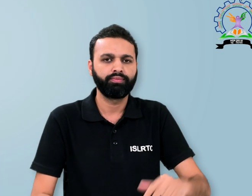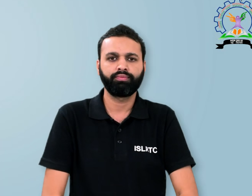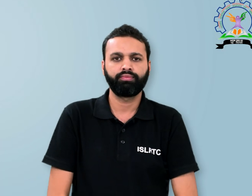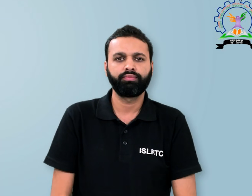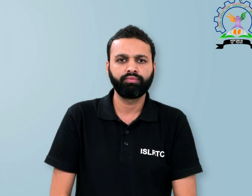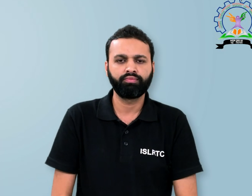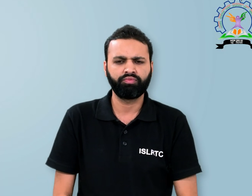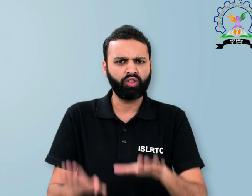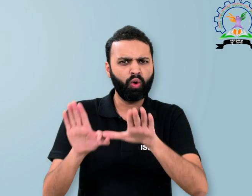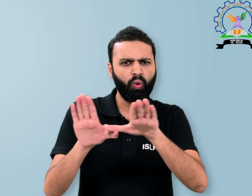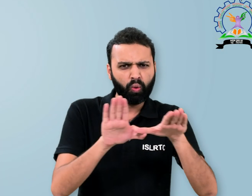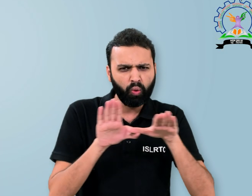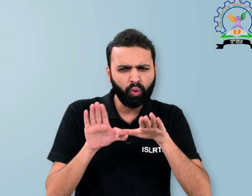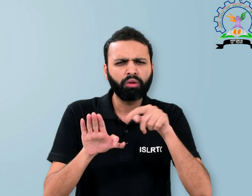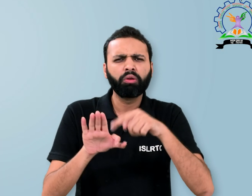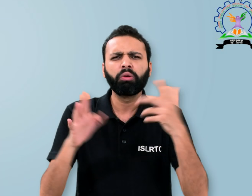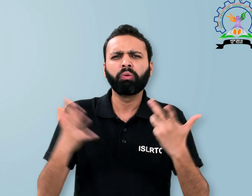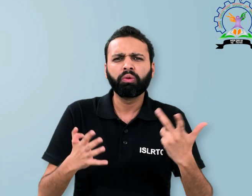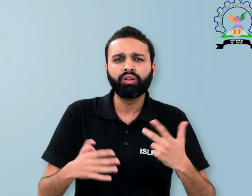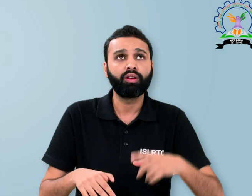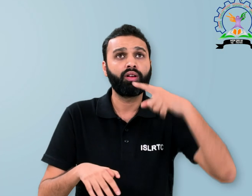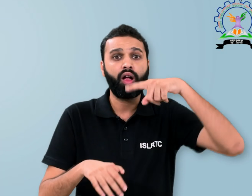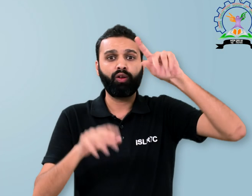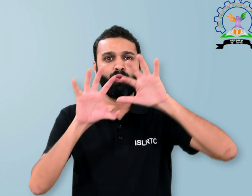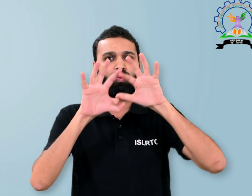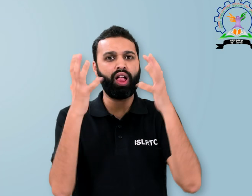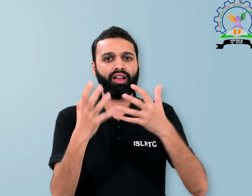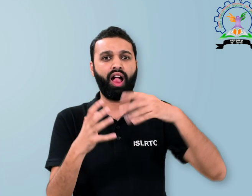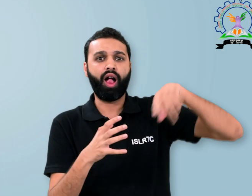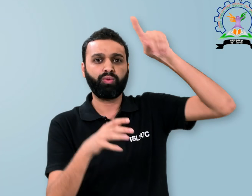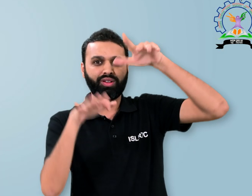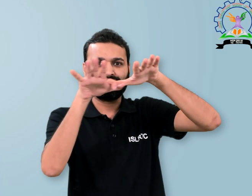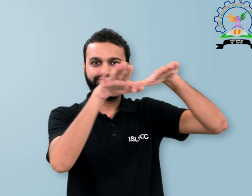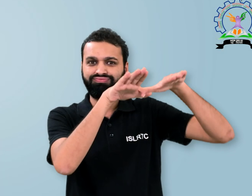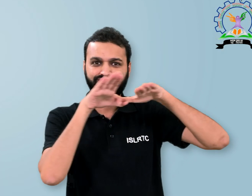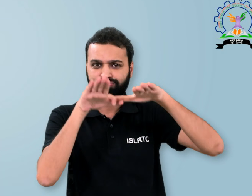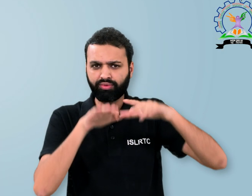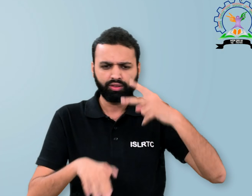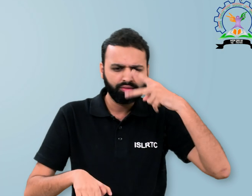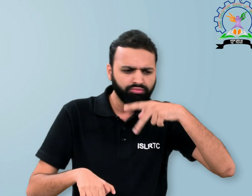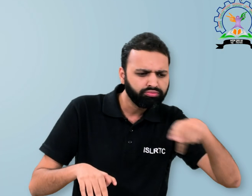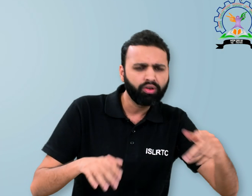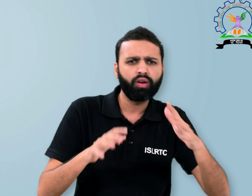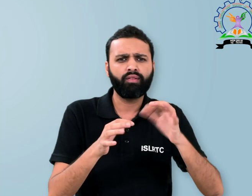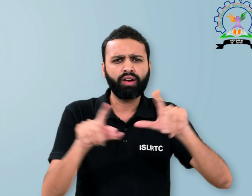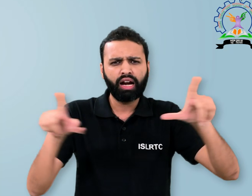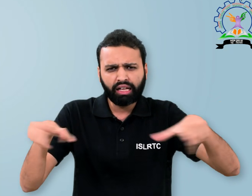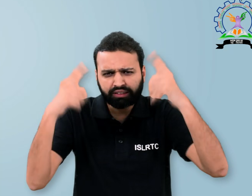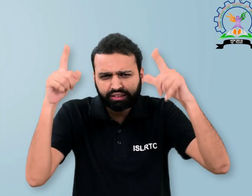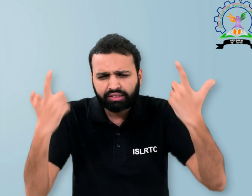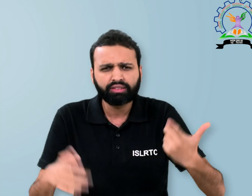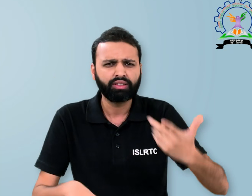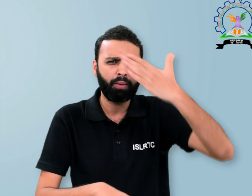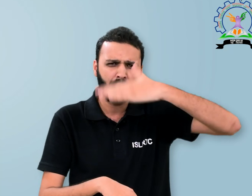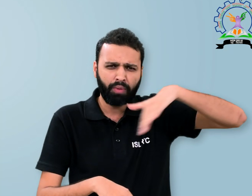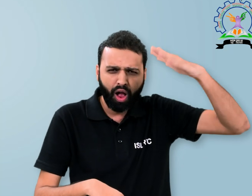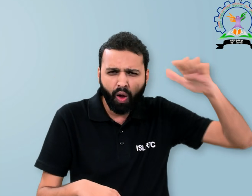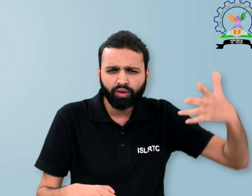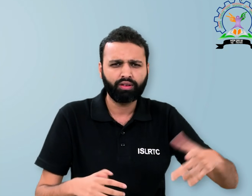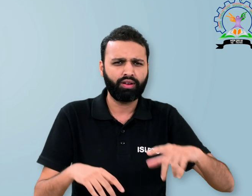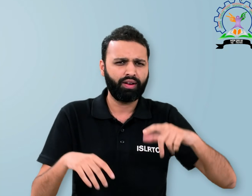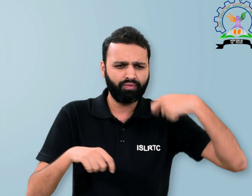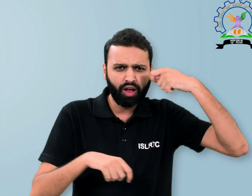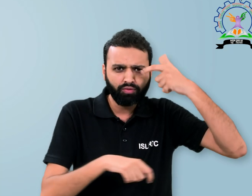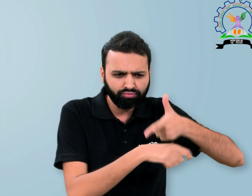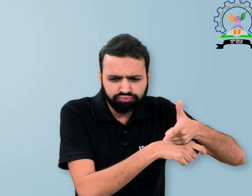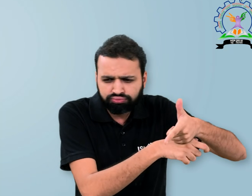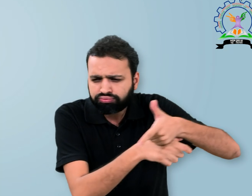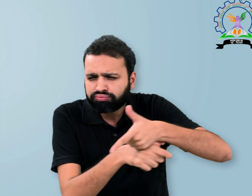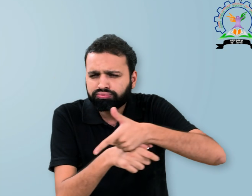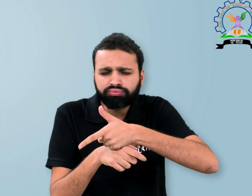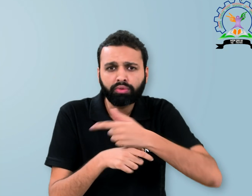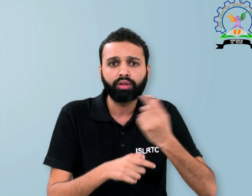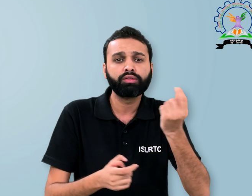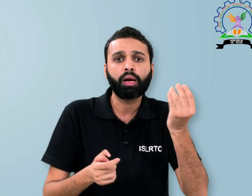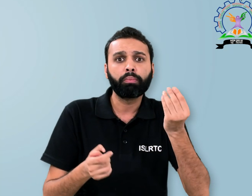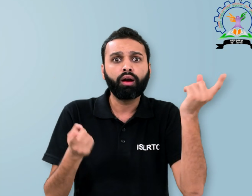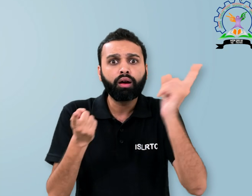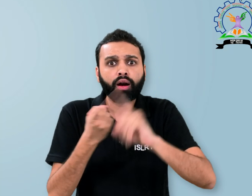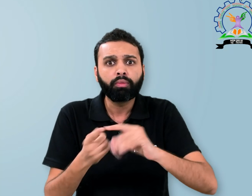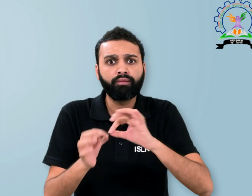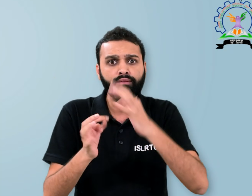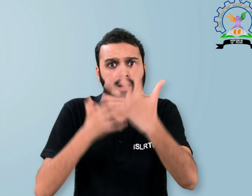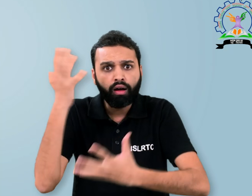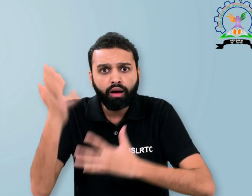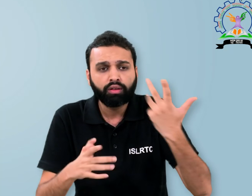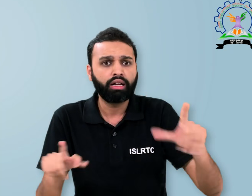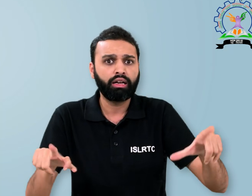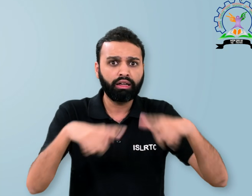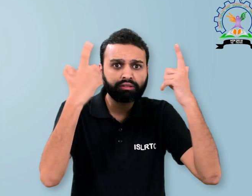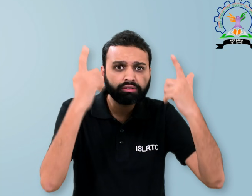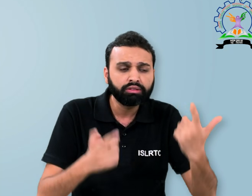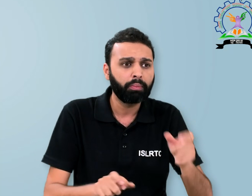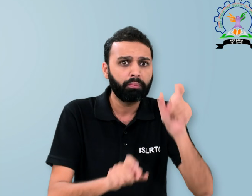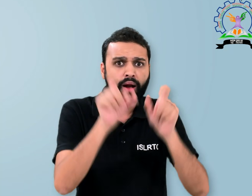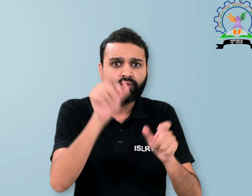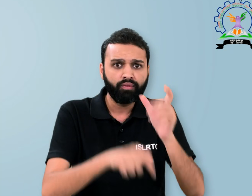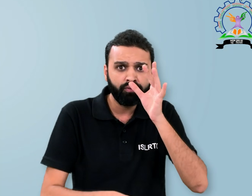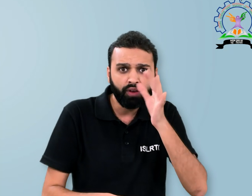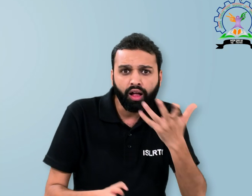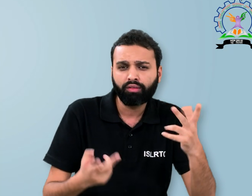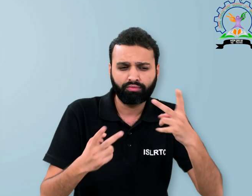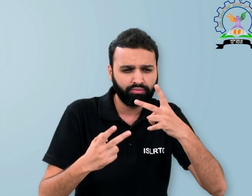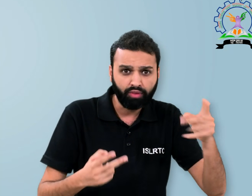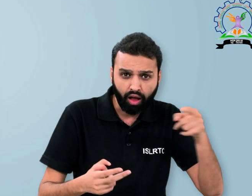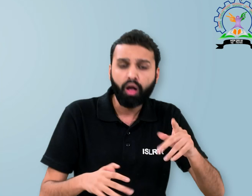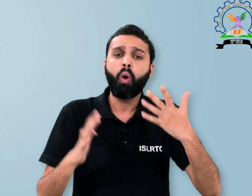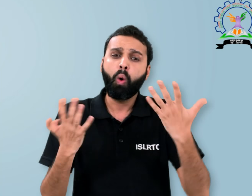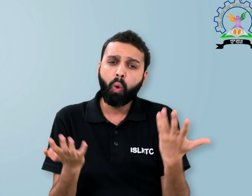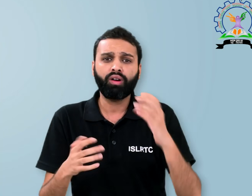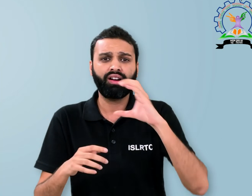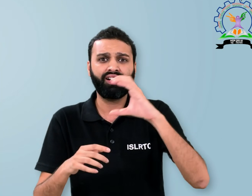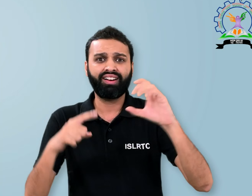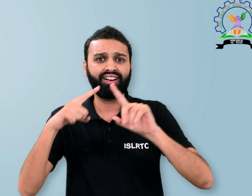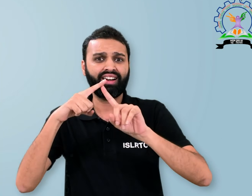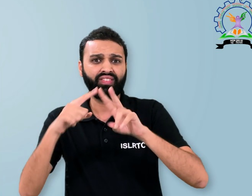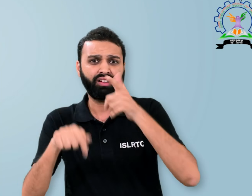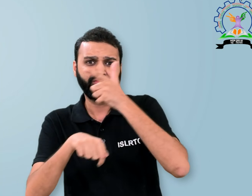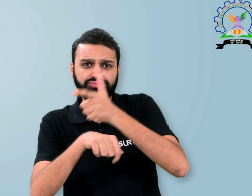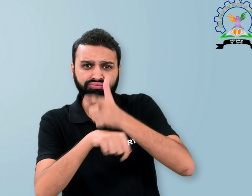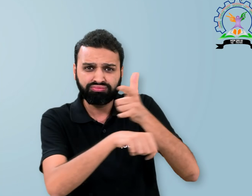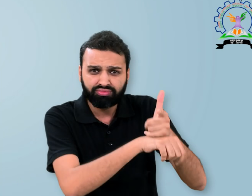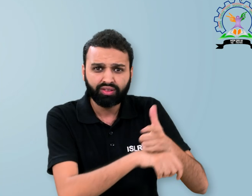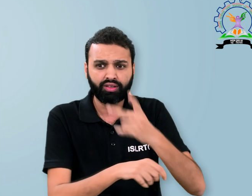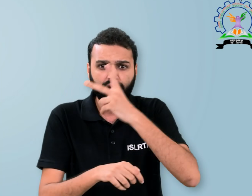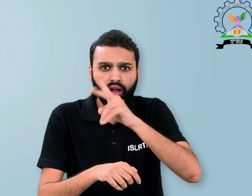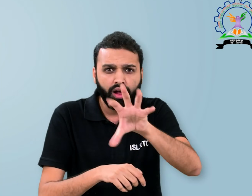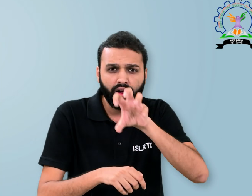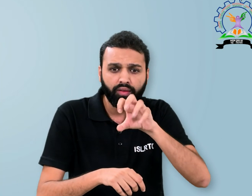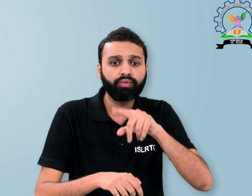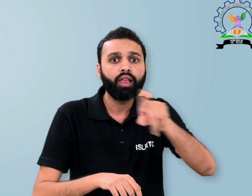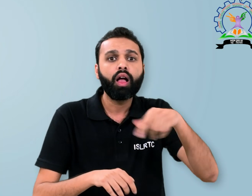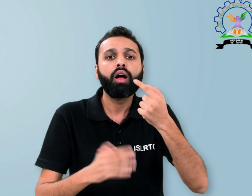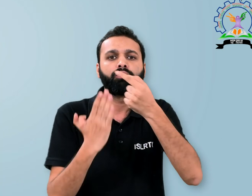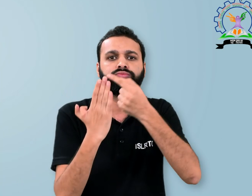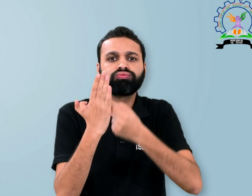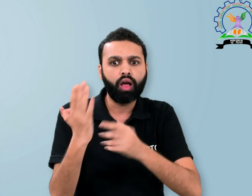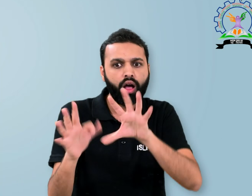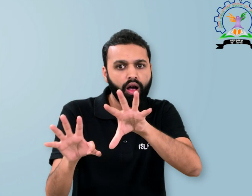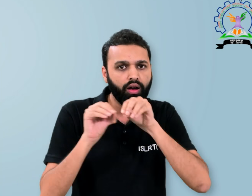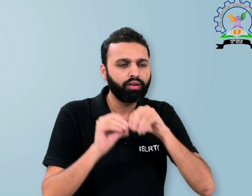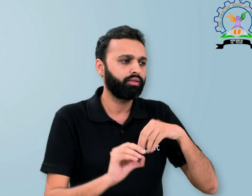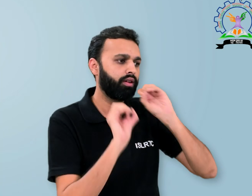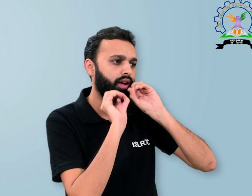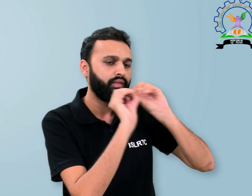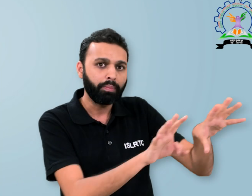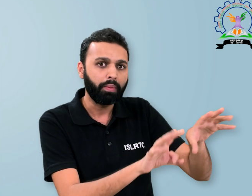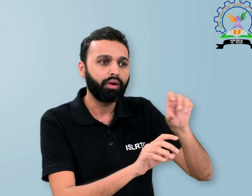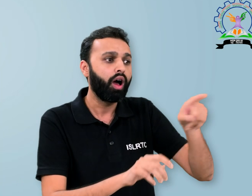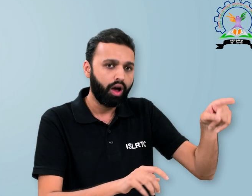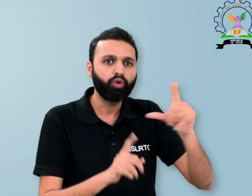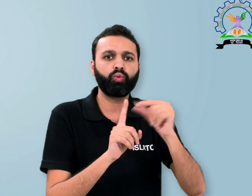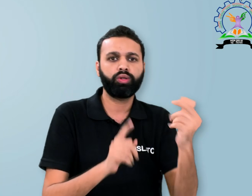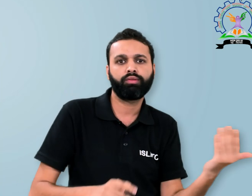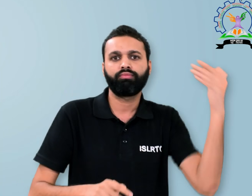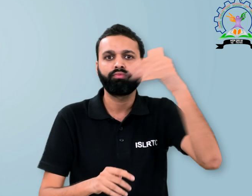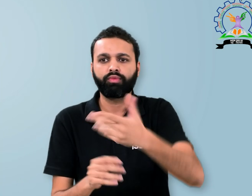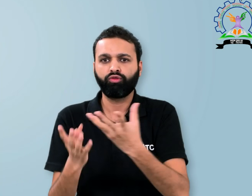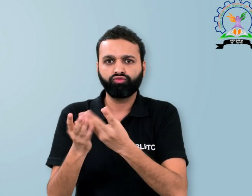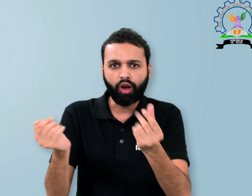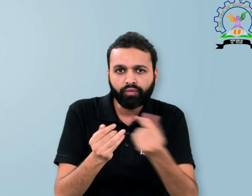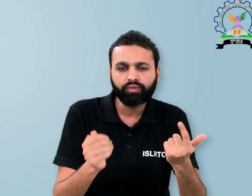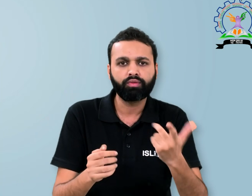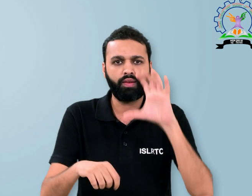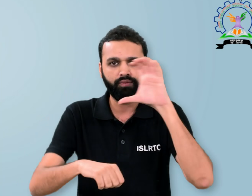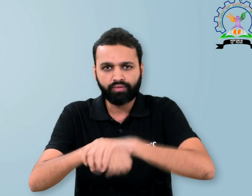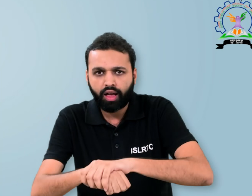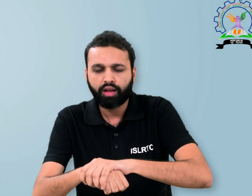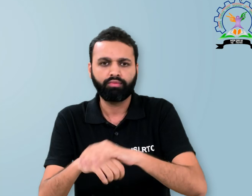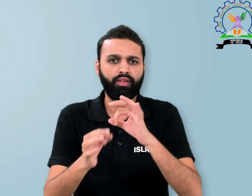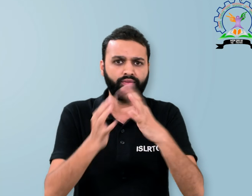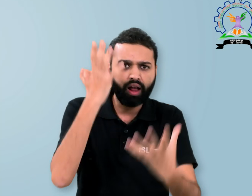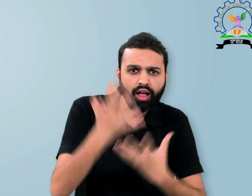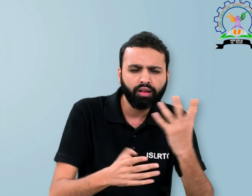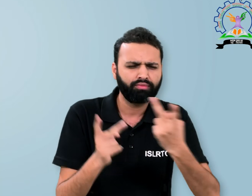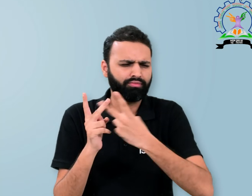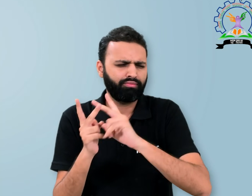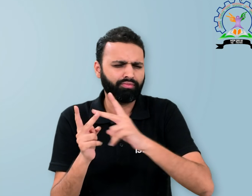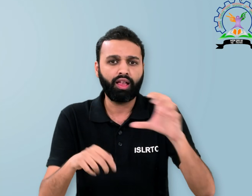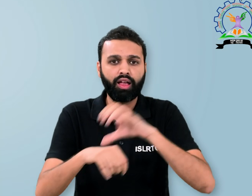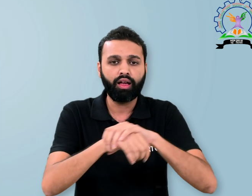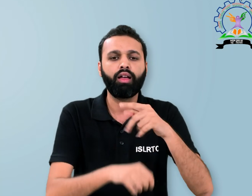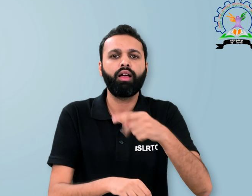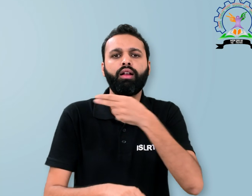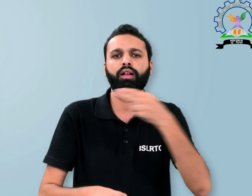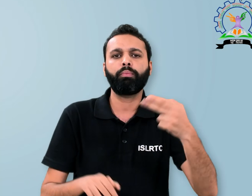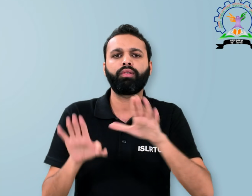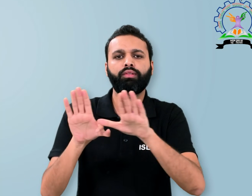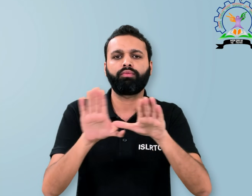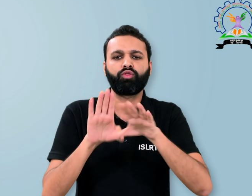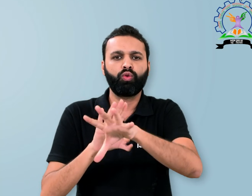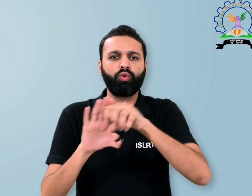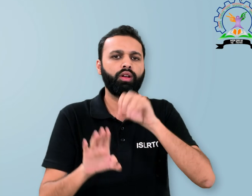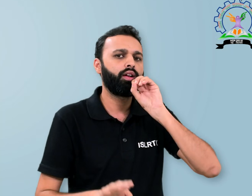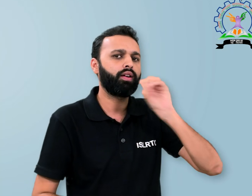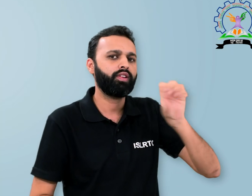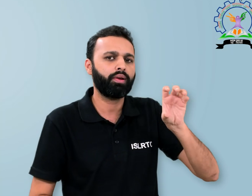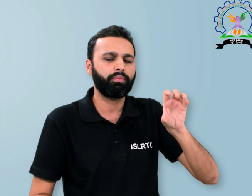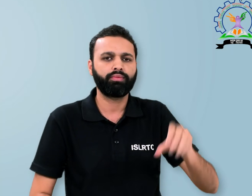Remote sensing is the process of detecting and monitoring the physical characteristics of an area by measuring its reflected and emitted radiation at a distance.